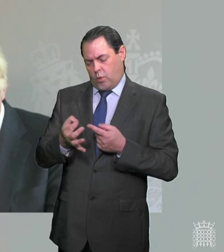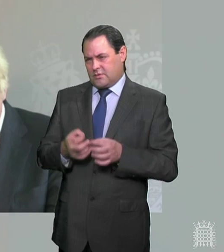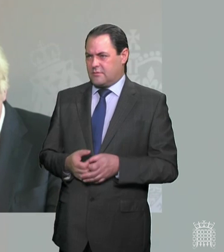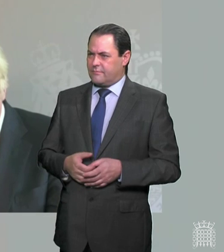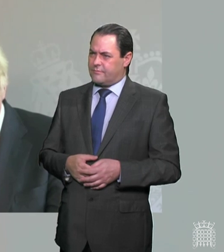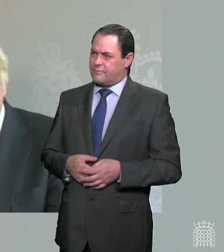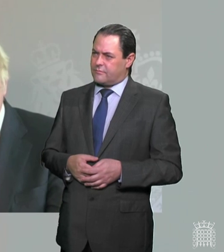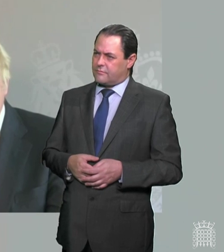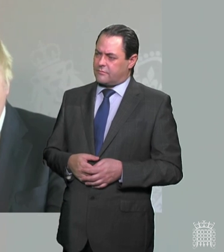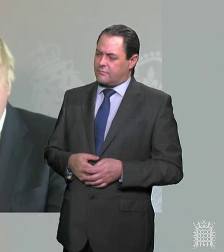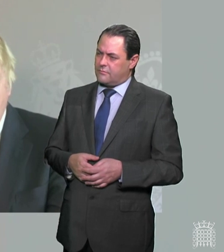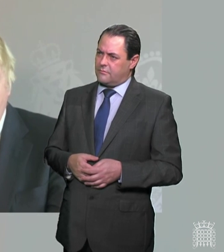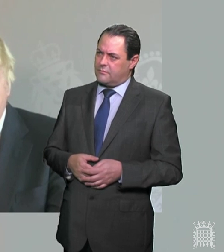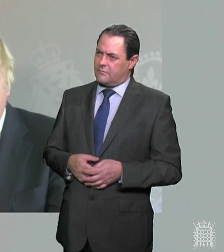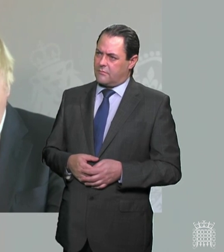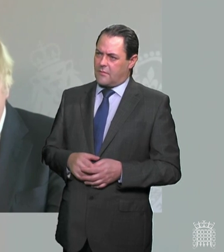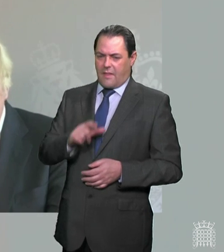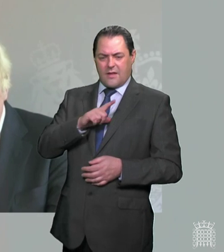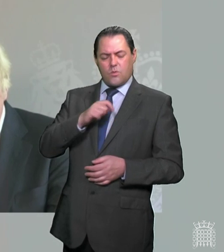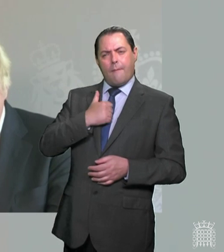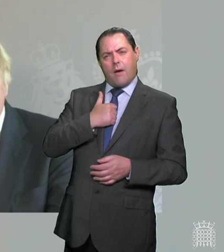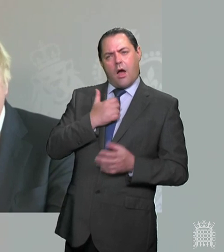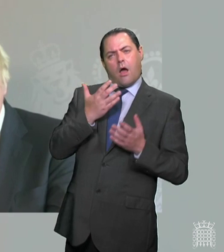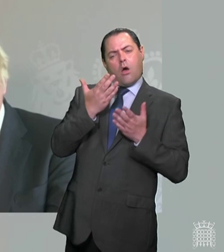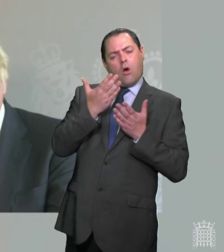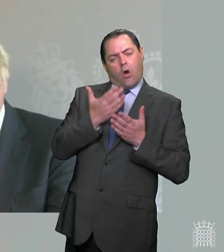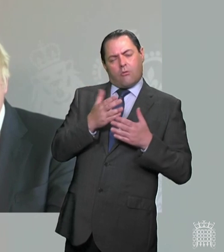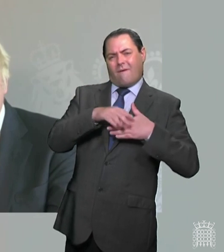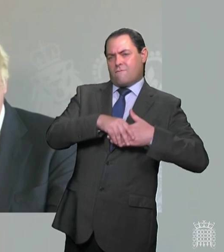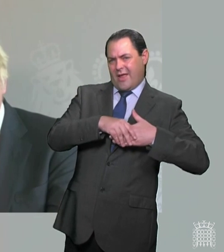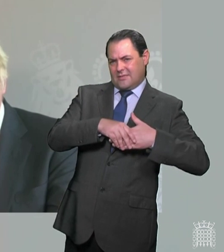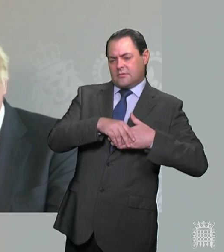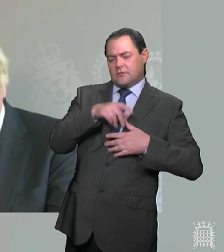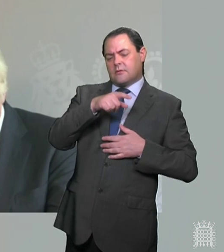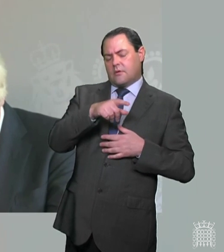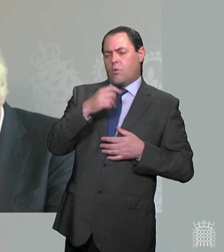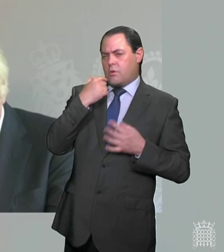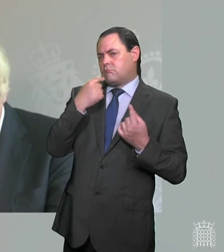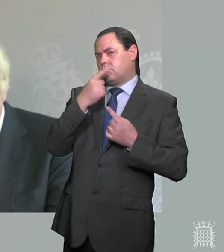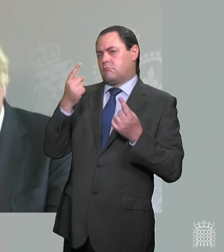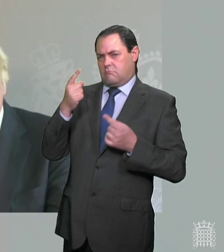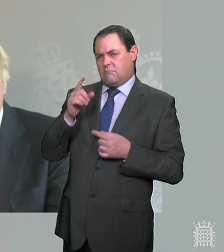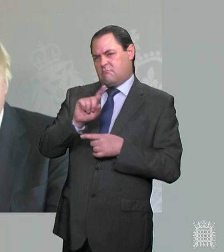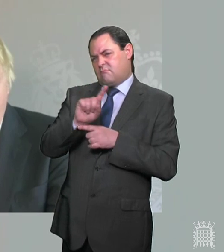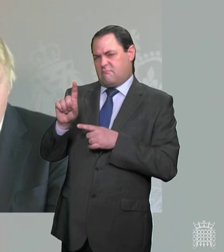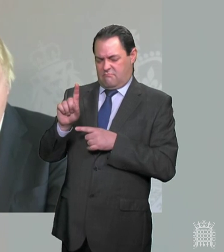That is why my right honourable Friend the Housing Secretary will make a statement to the House shortly.